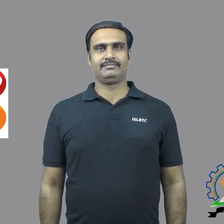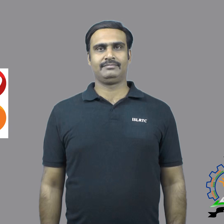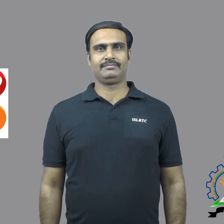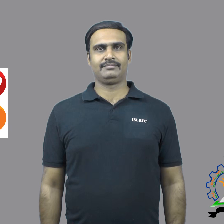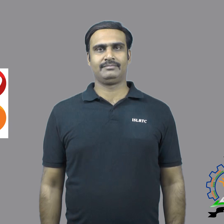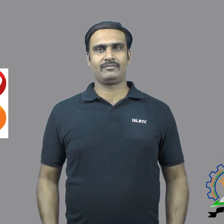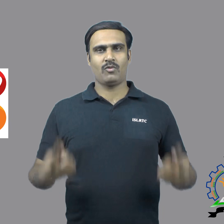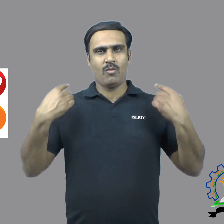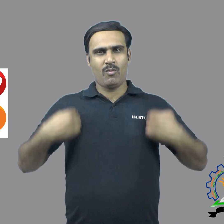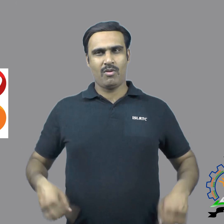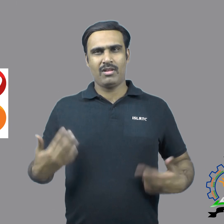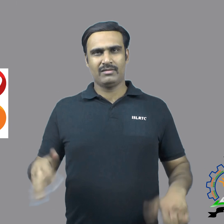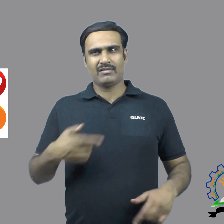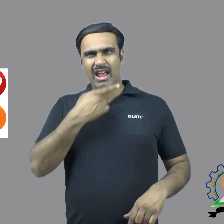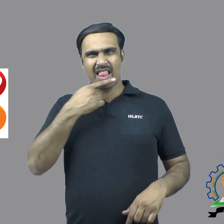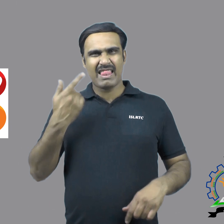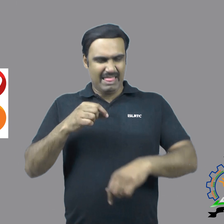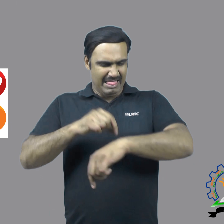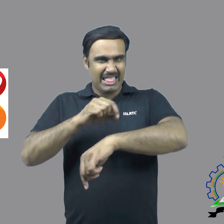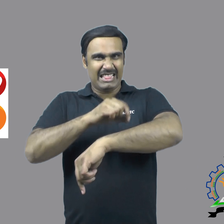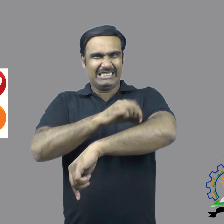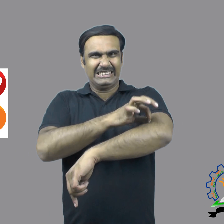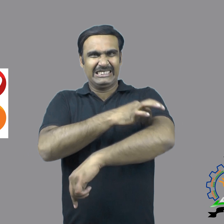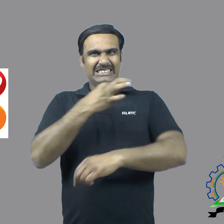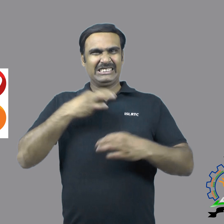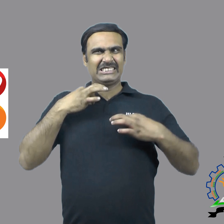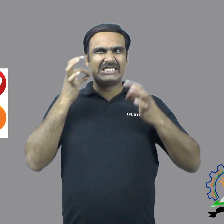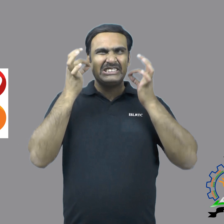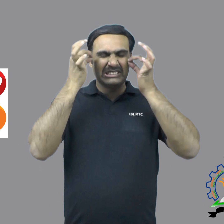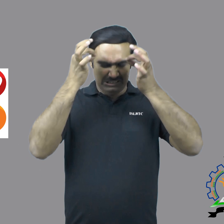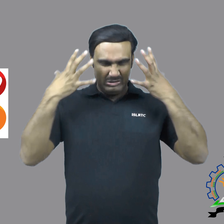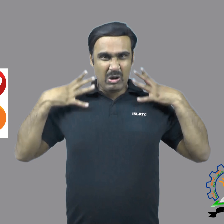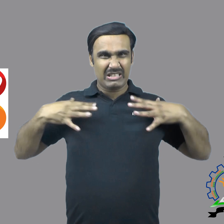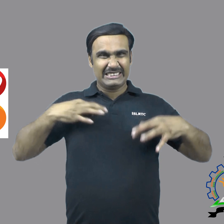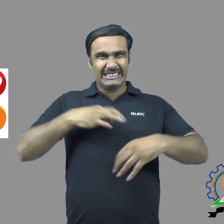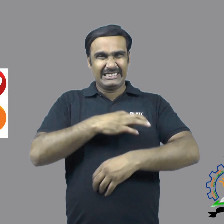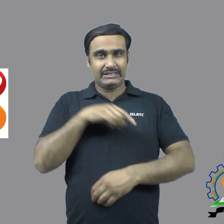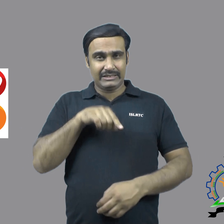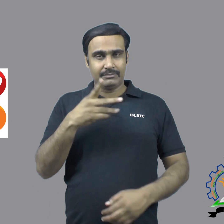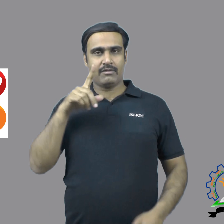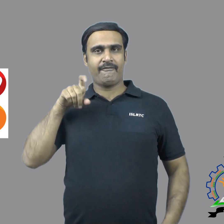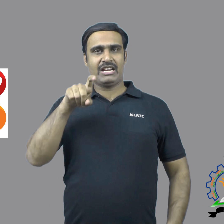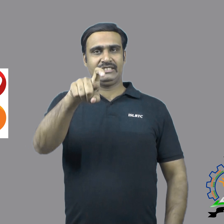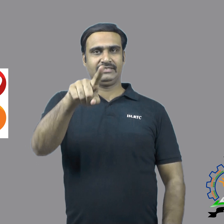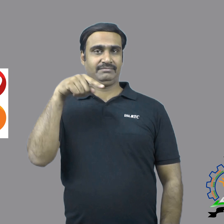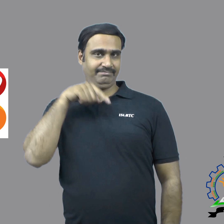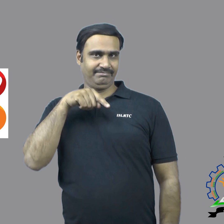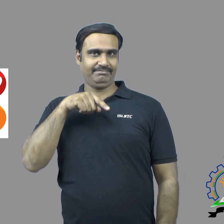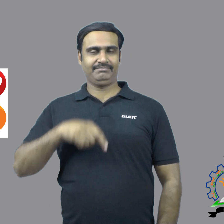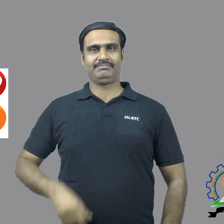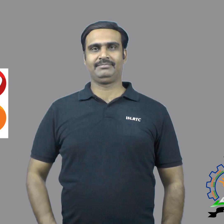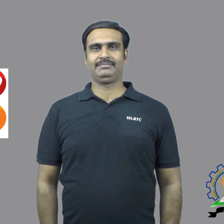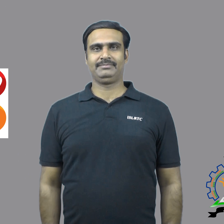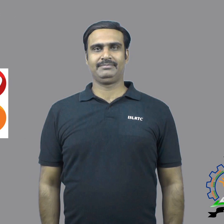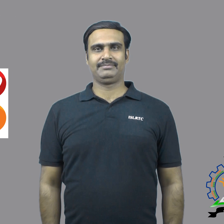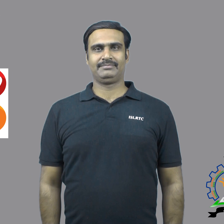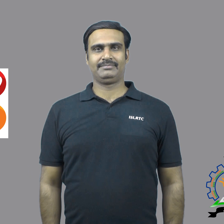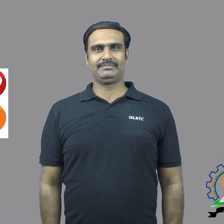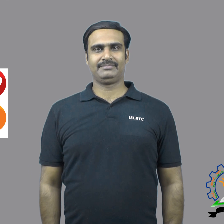Vectors